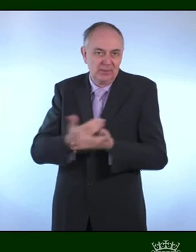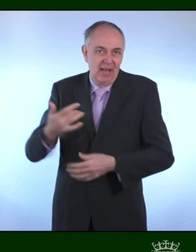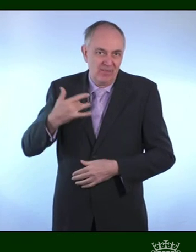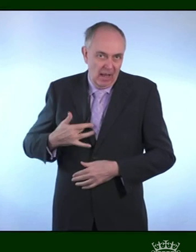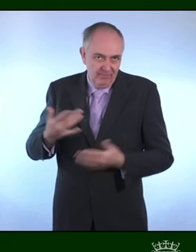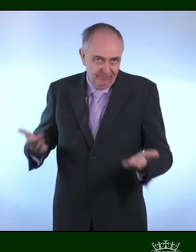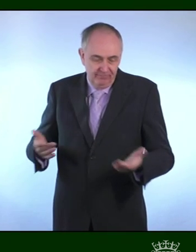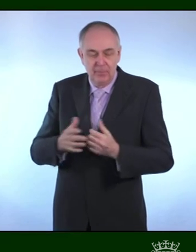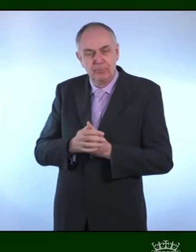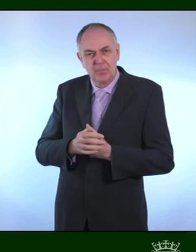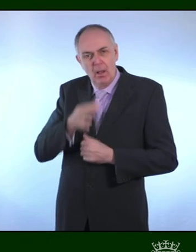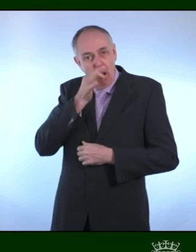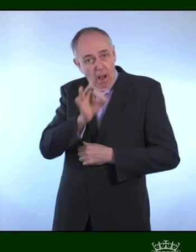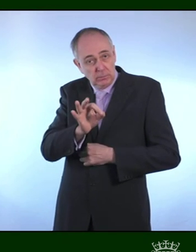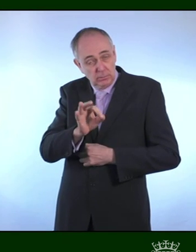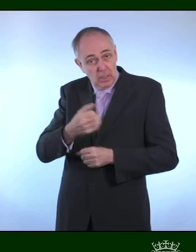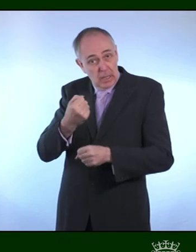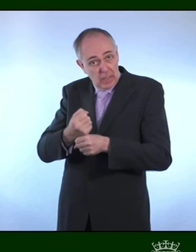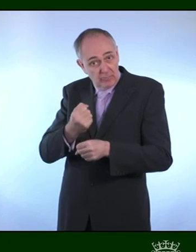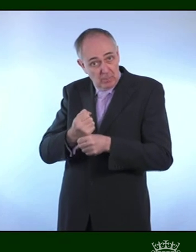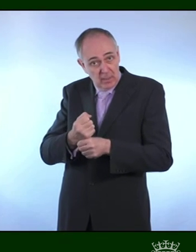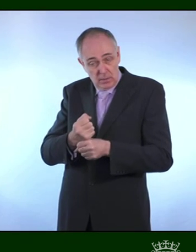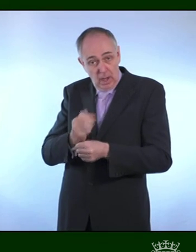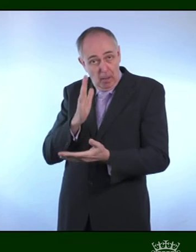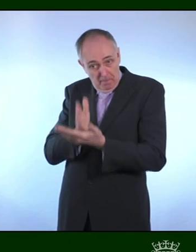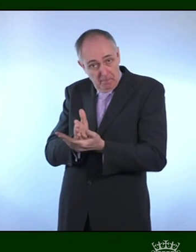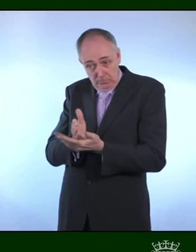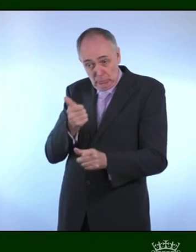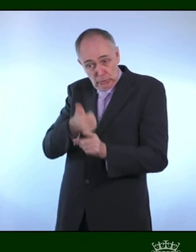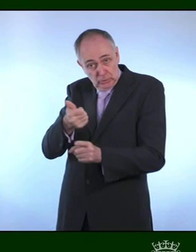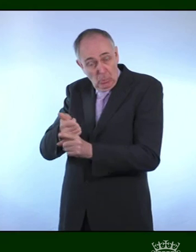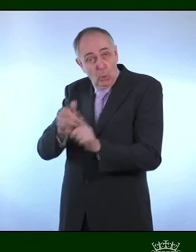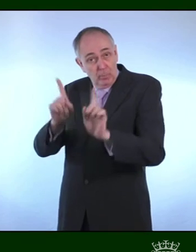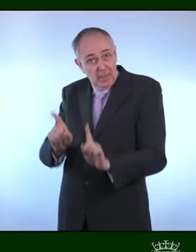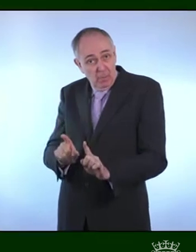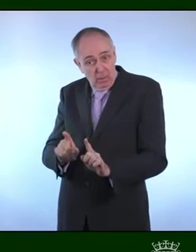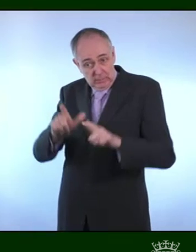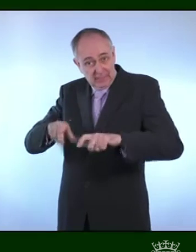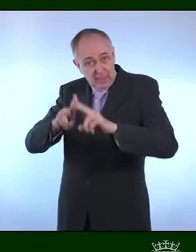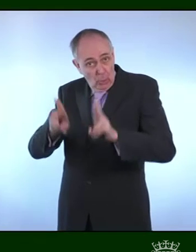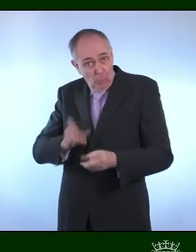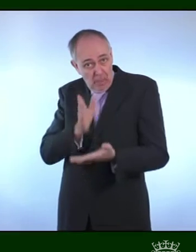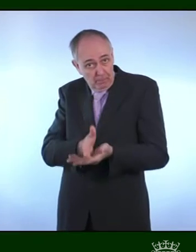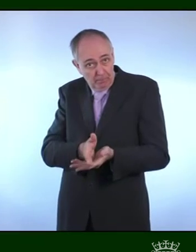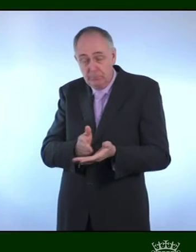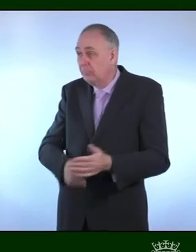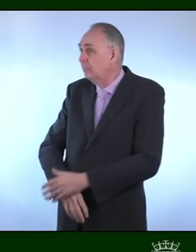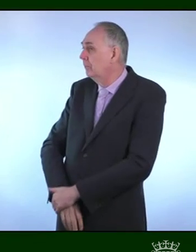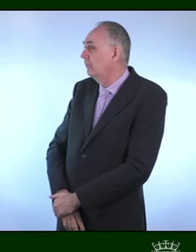Will he assure me that the Government will ensure that people have the support they need in order to do that?